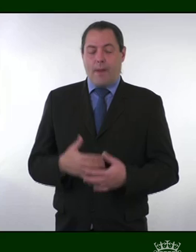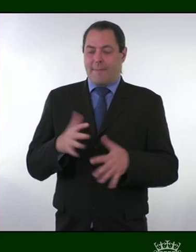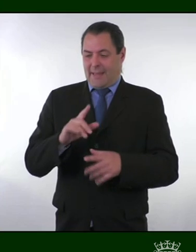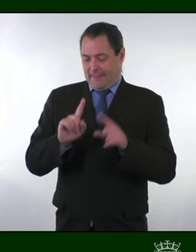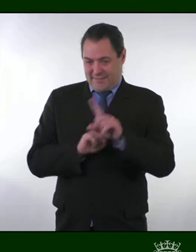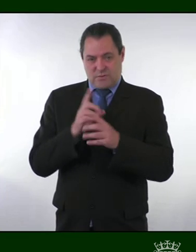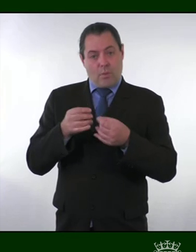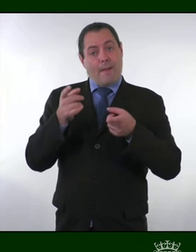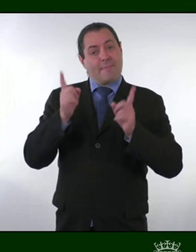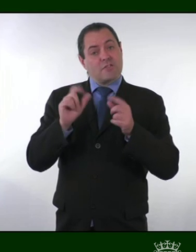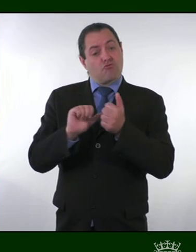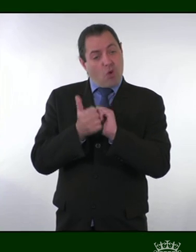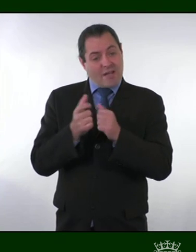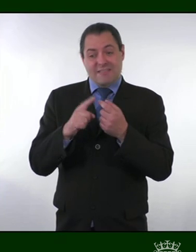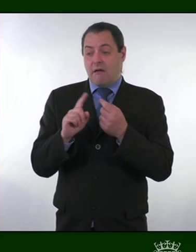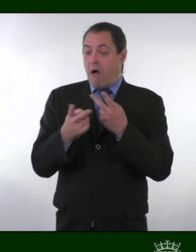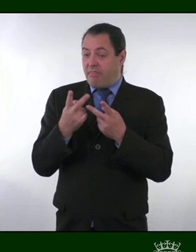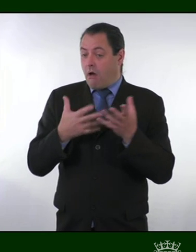This morning, I had meetings with ministerial colleagues and others.